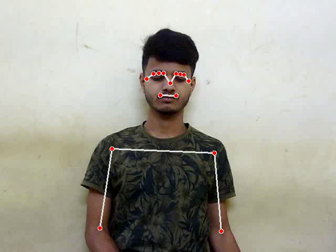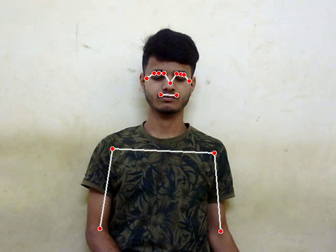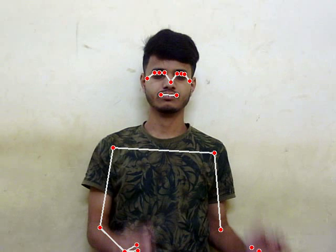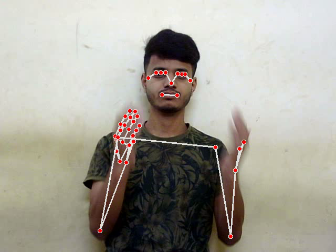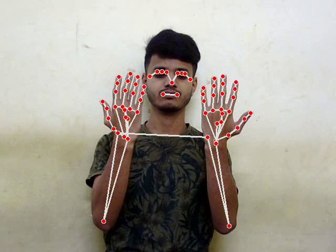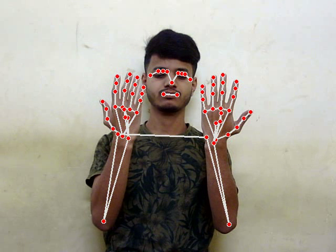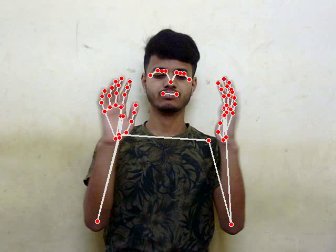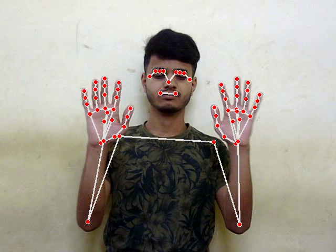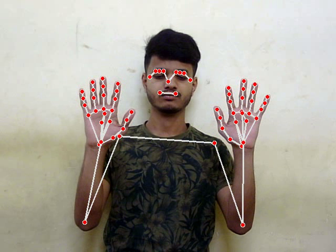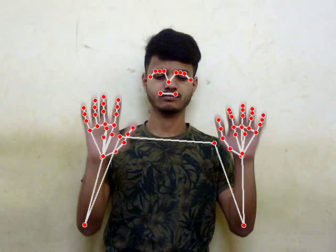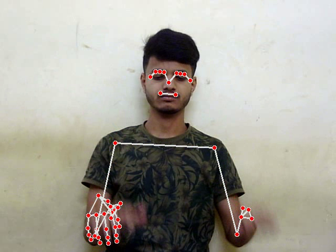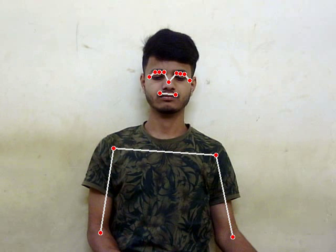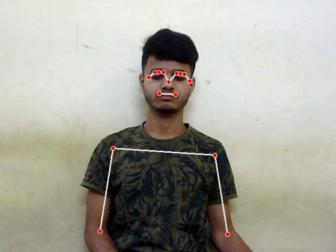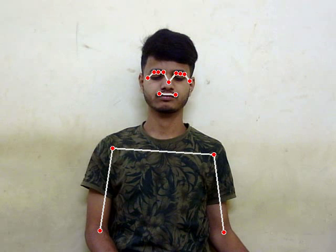do not want